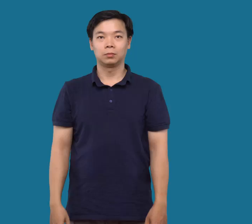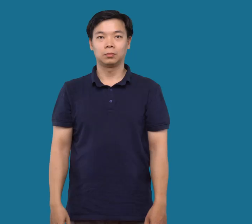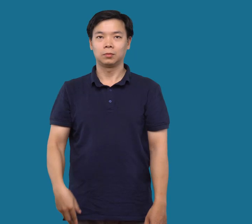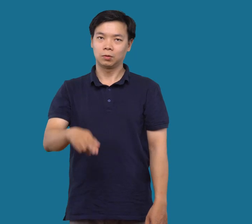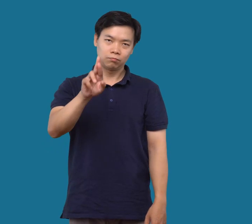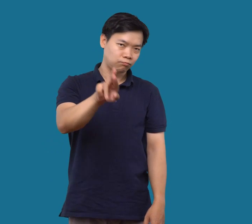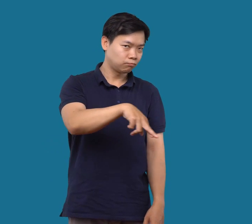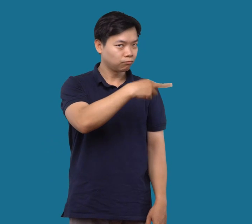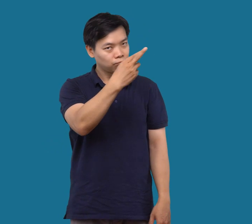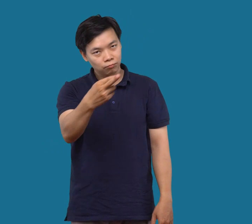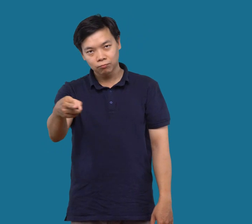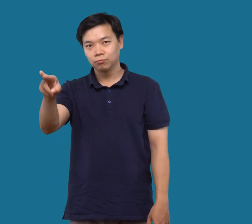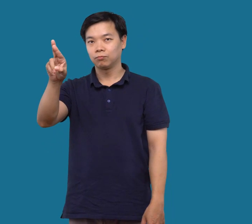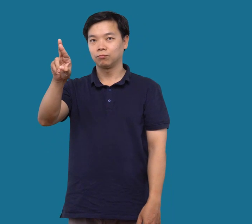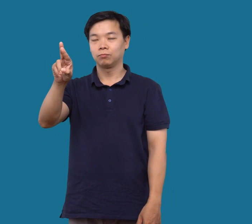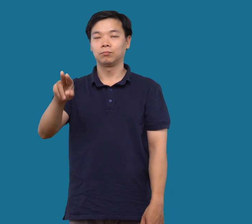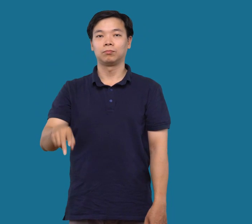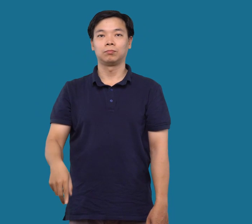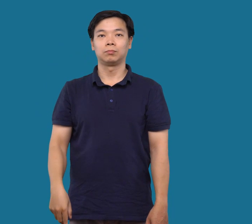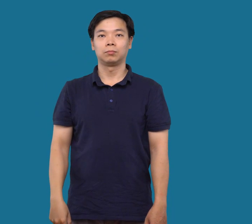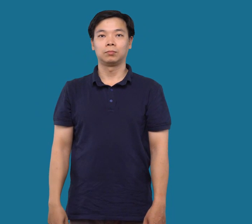róc rách